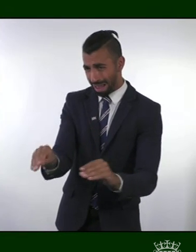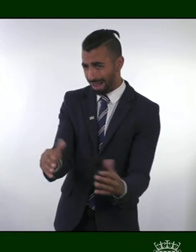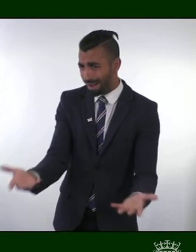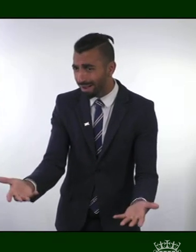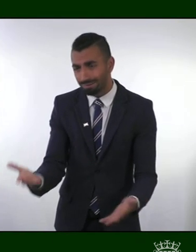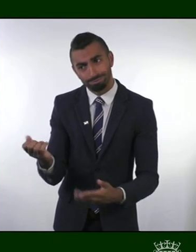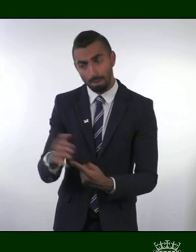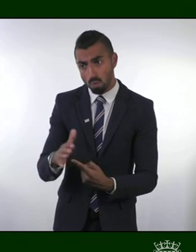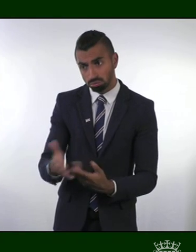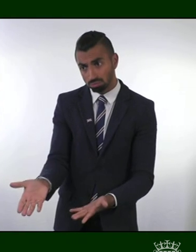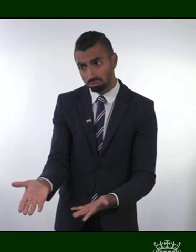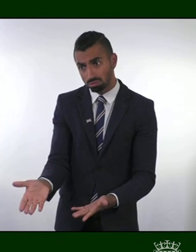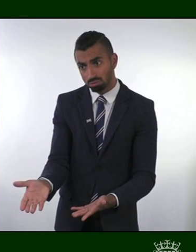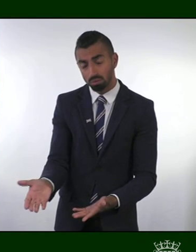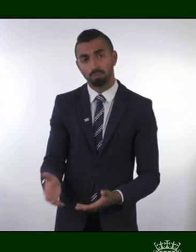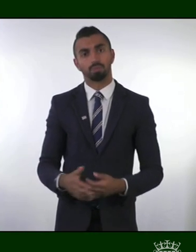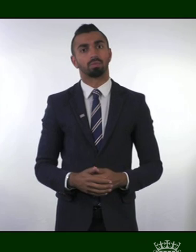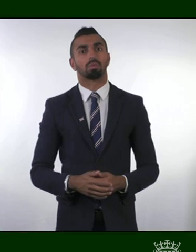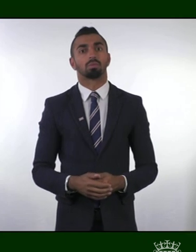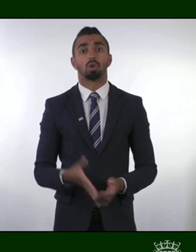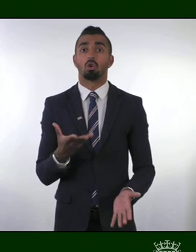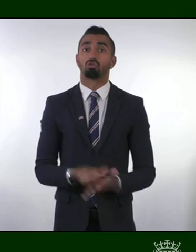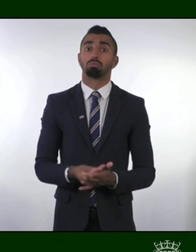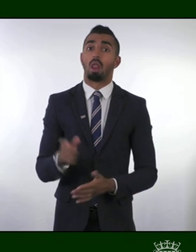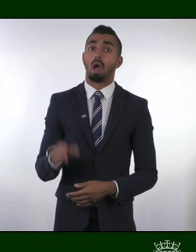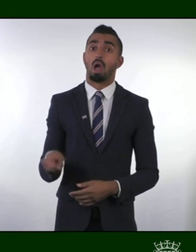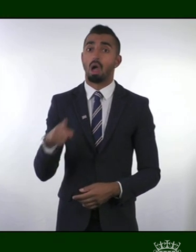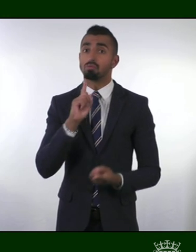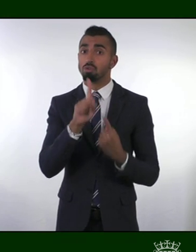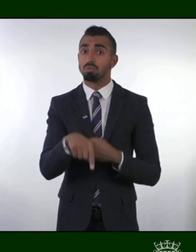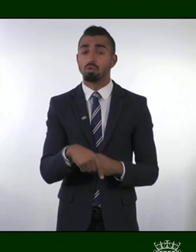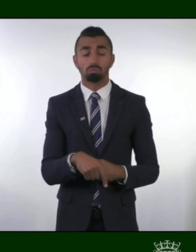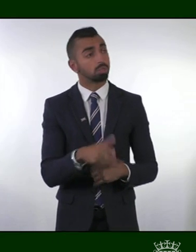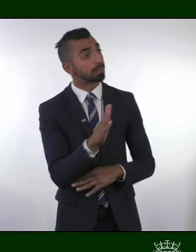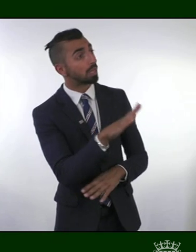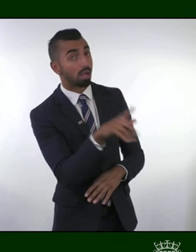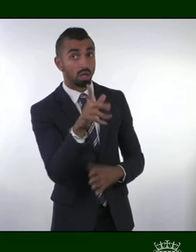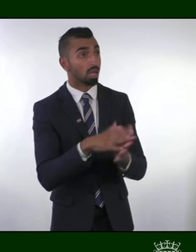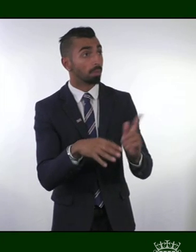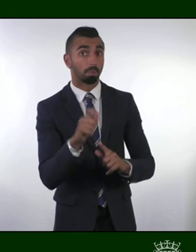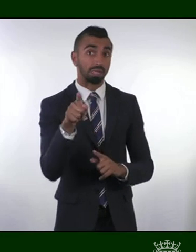The honourable Gentleman will be pleased to know that I am very happy to take advice on how best to design these schemes.